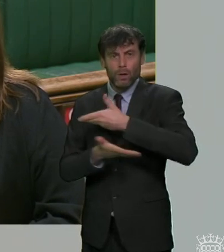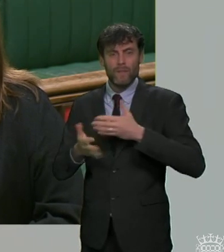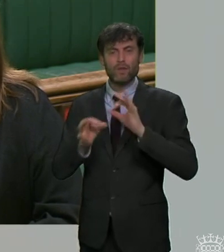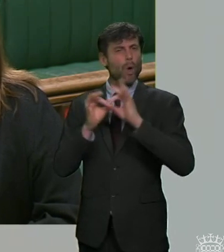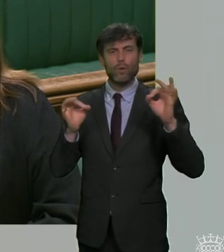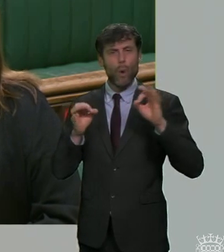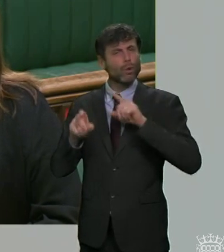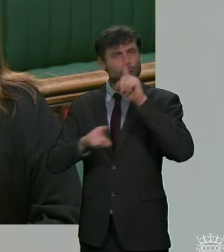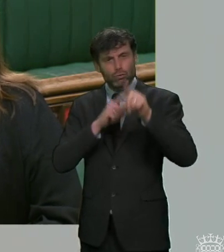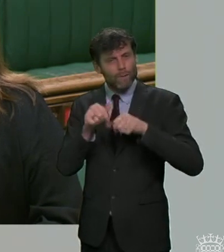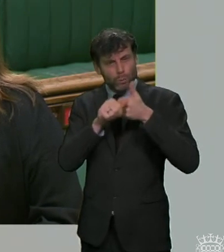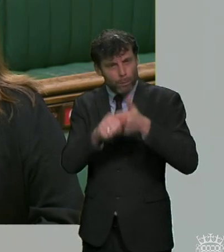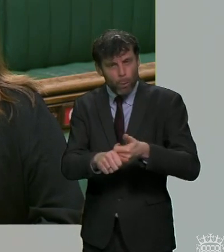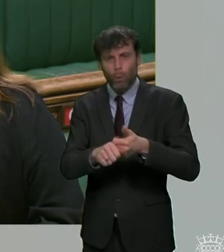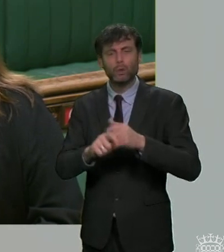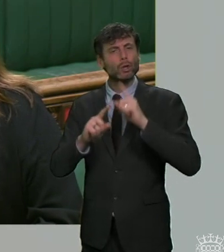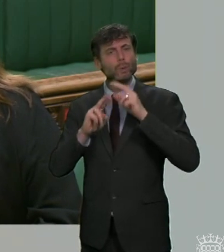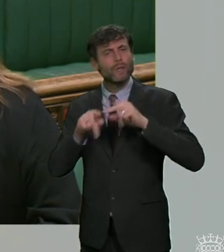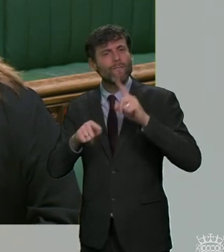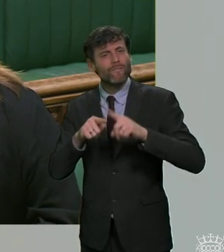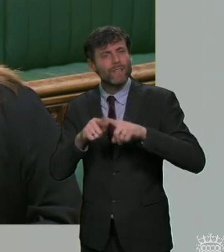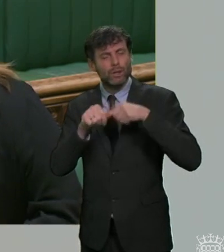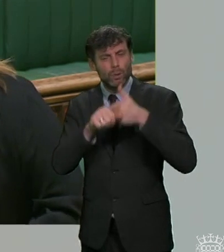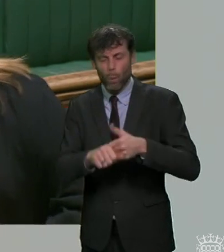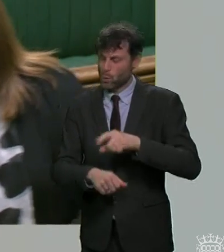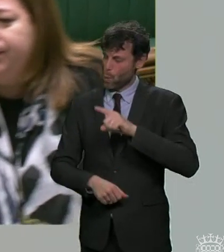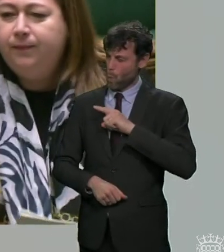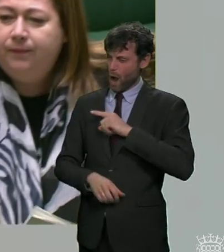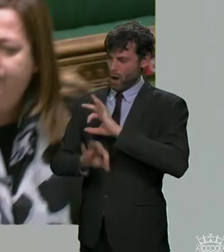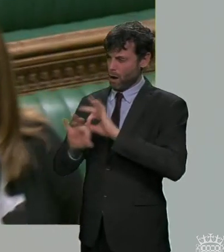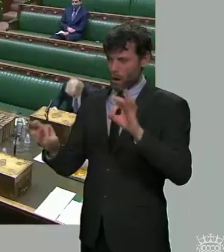Why are this Tory Government taking opportunities away from our young people?